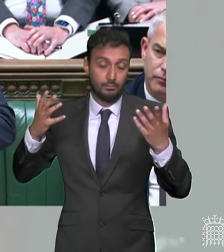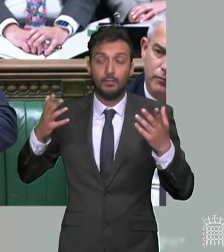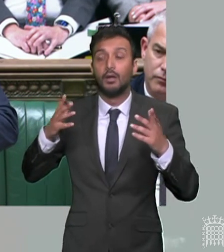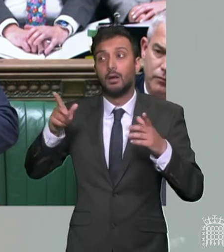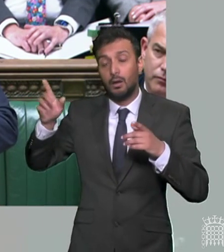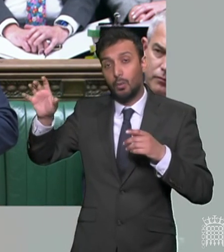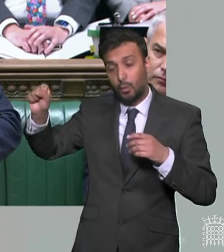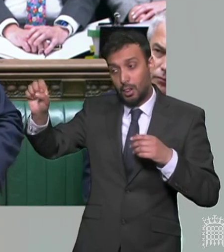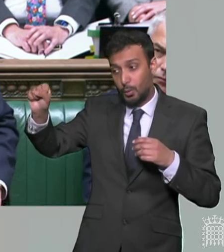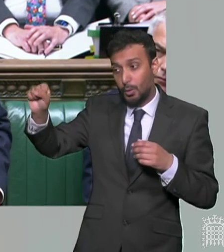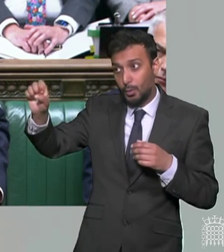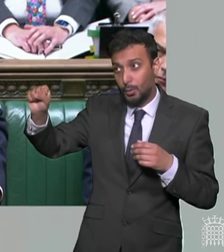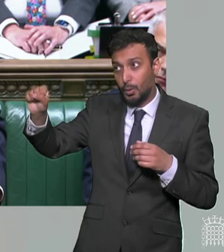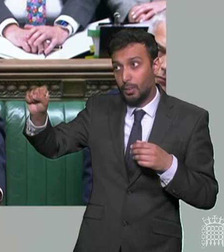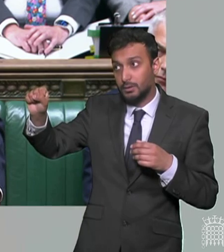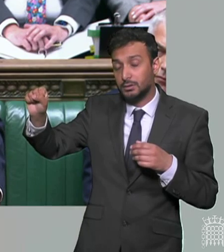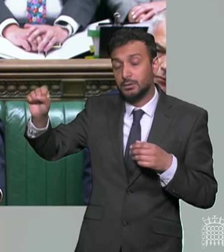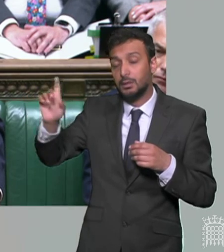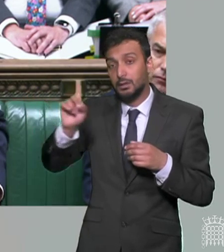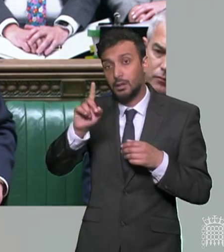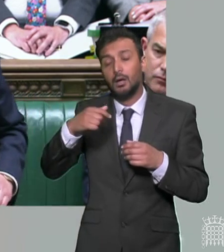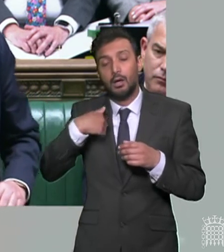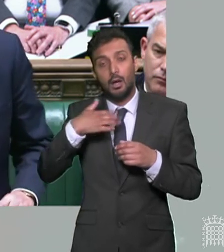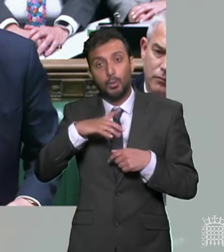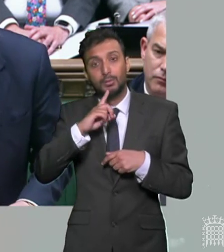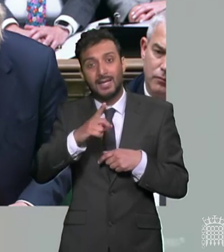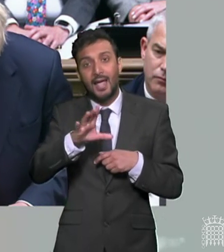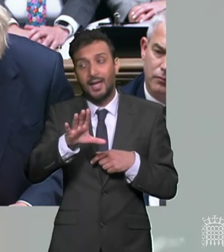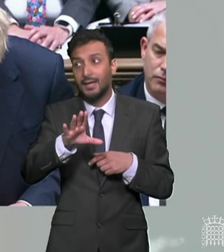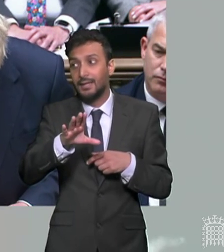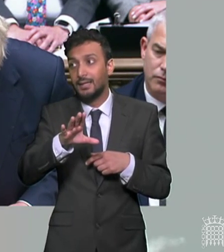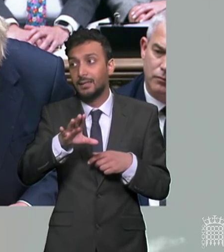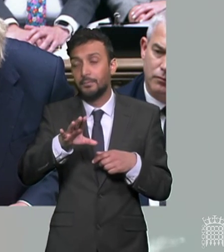Whatever the failings of No.